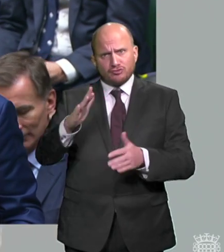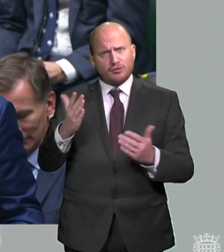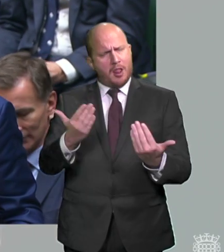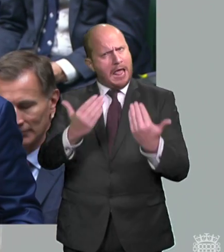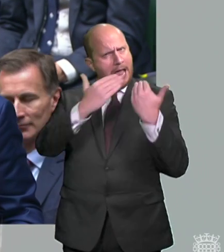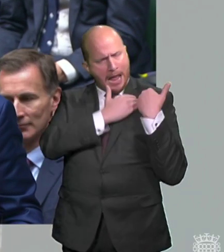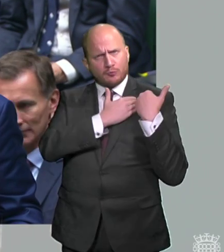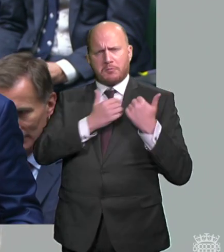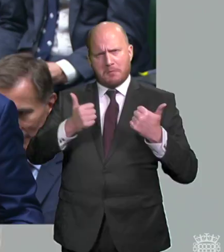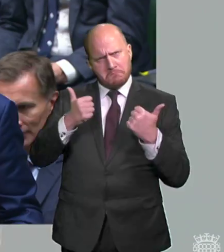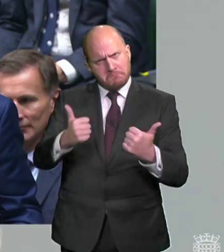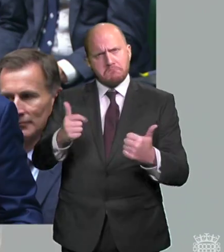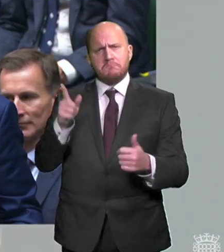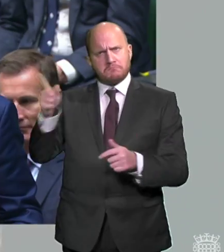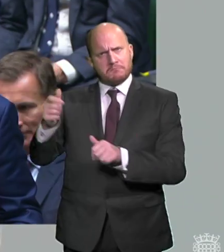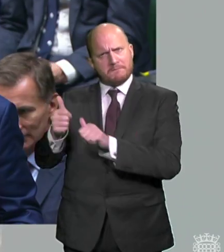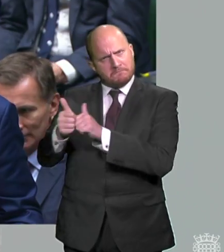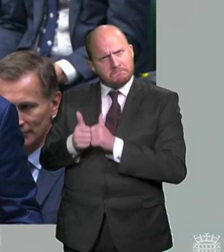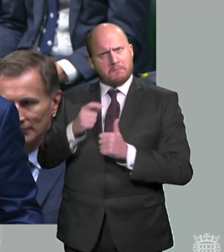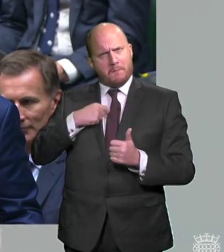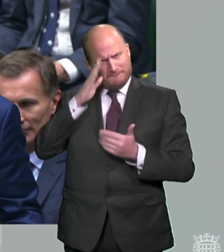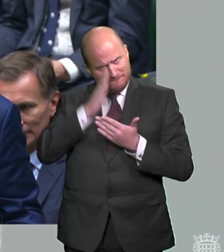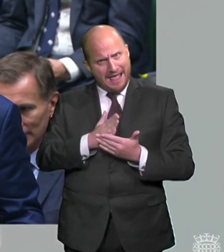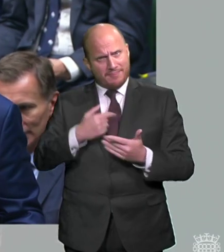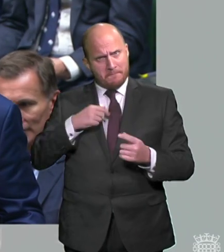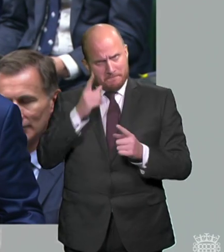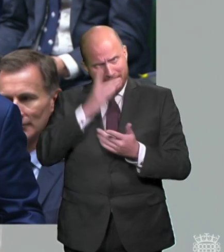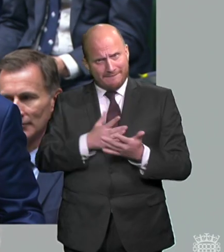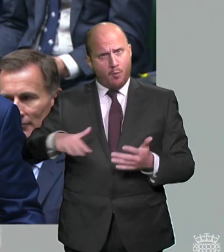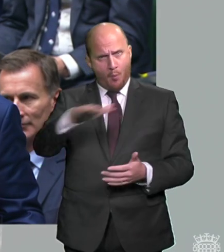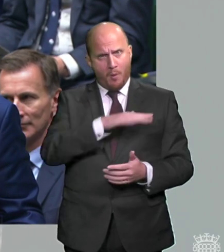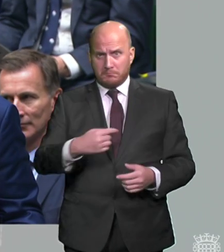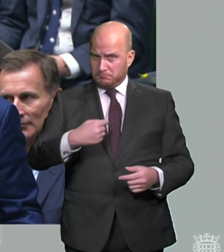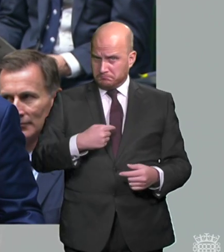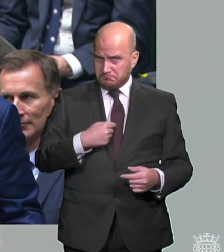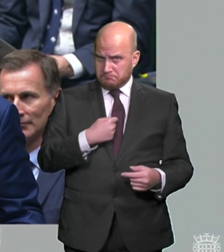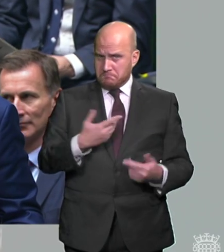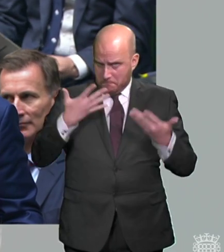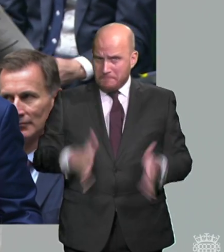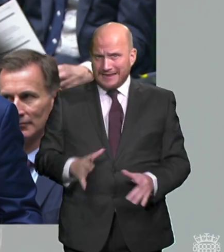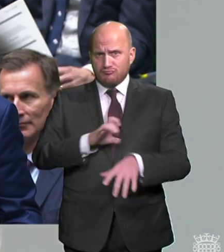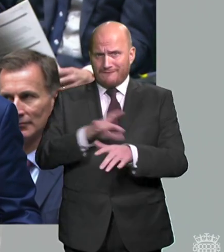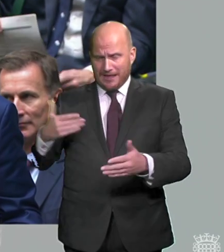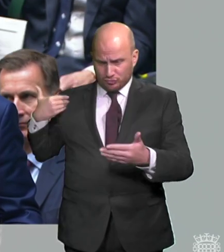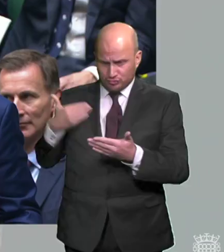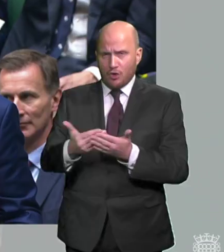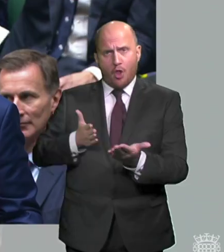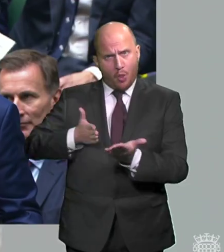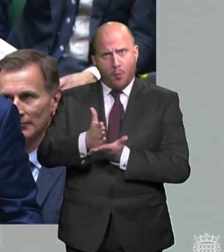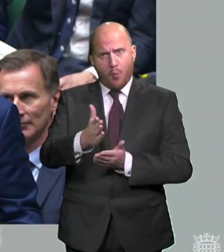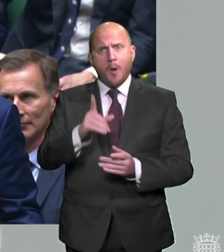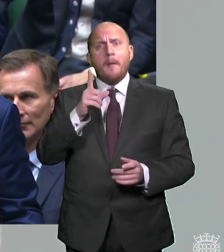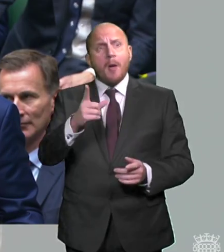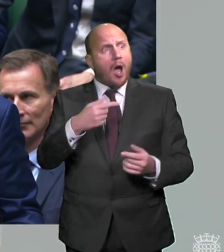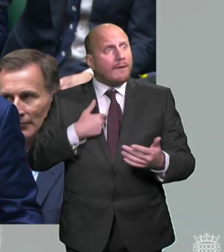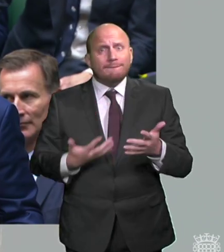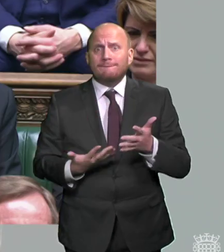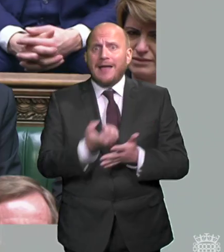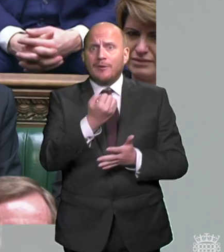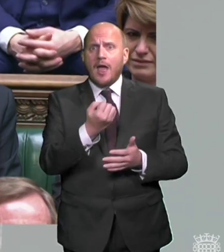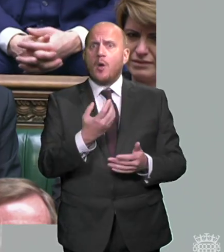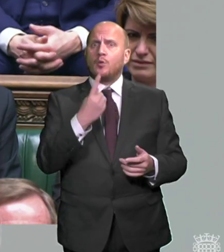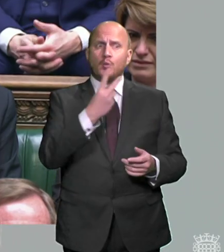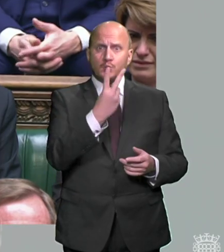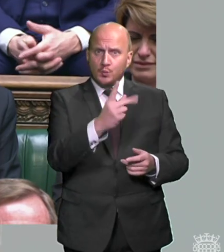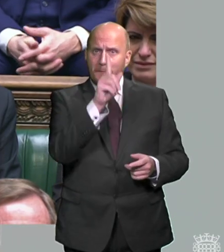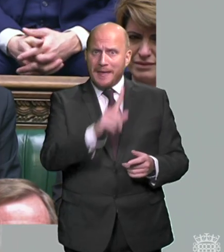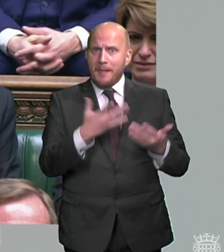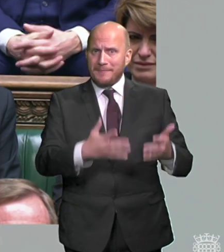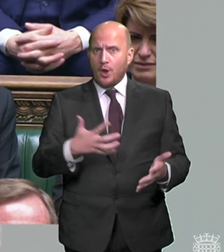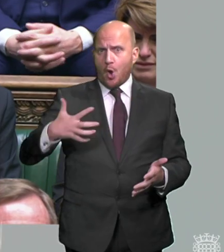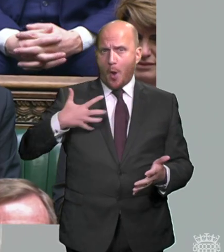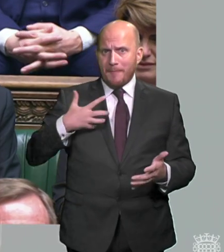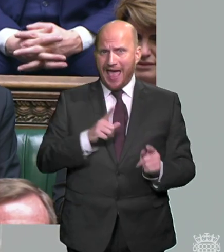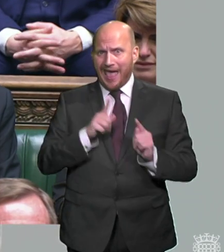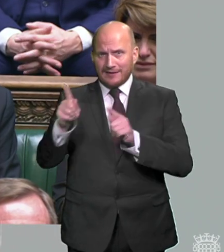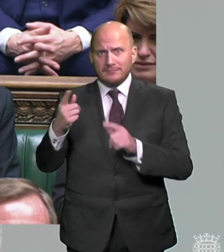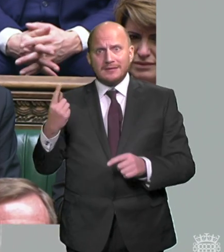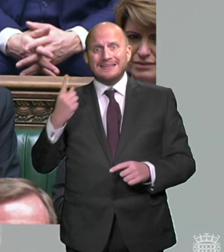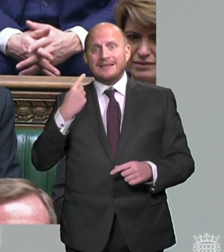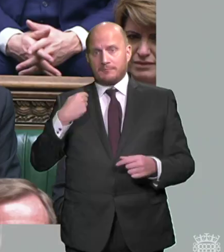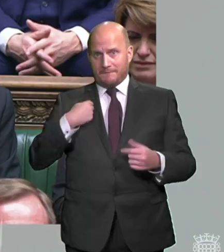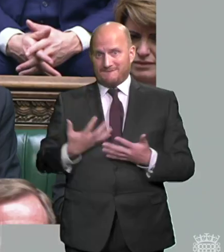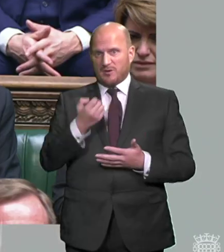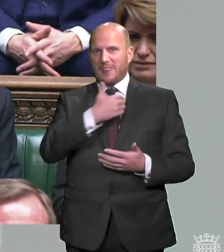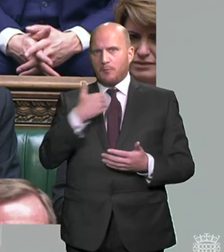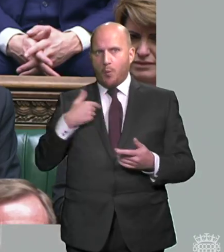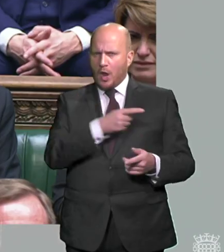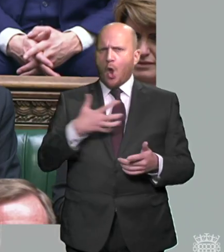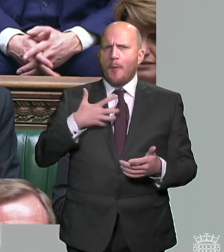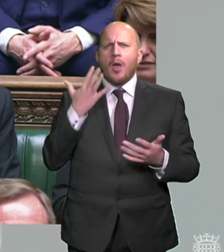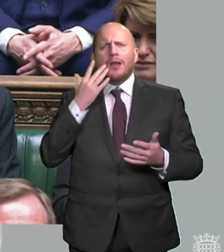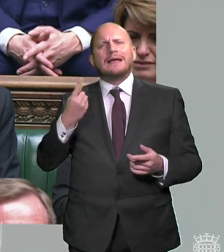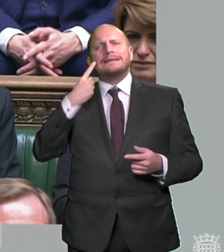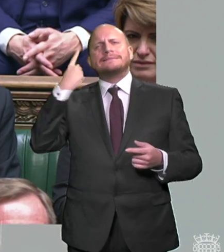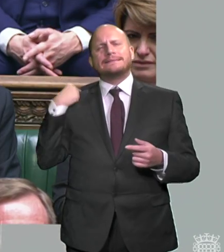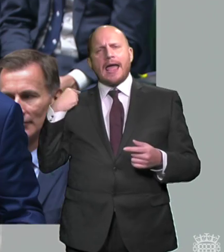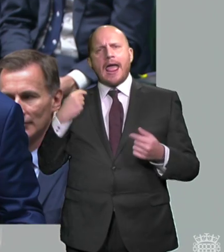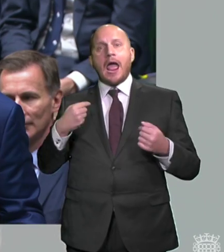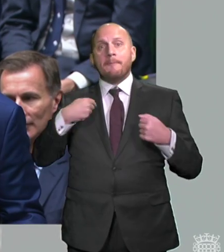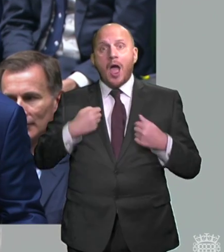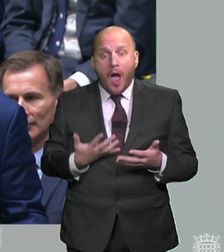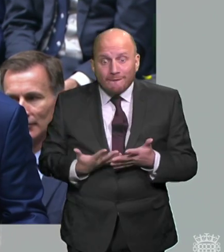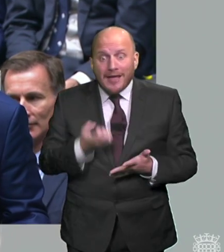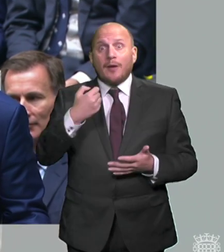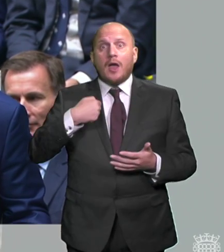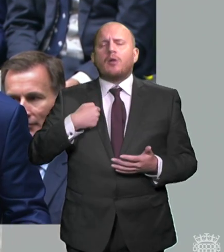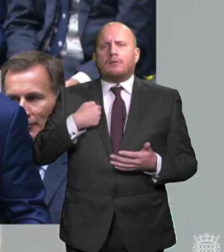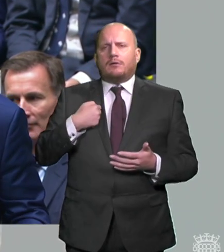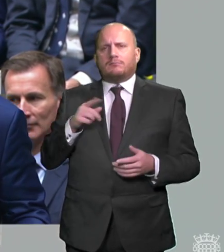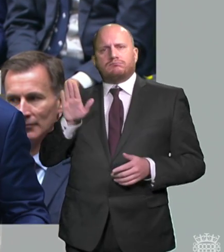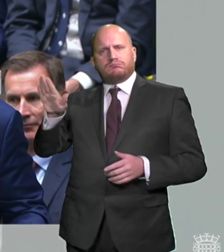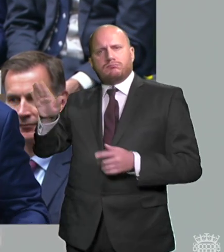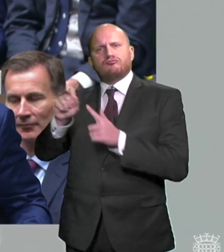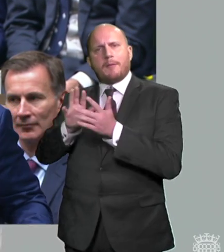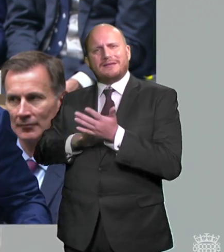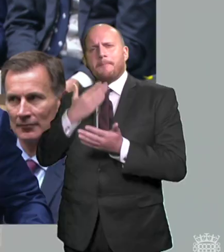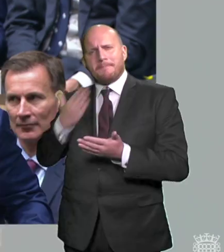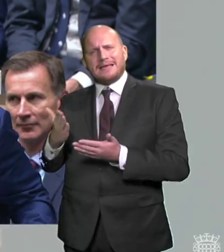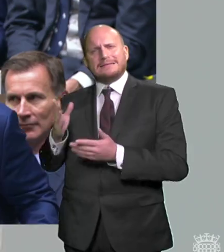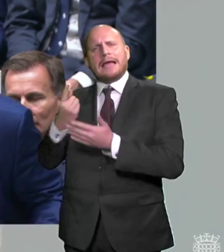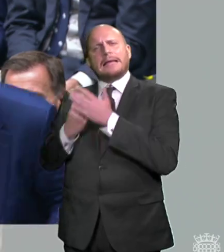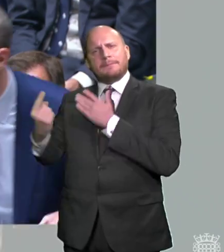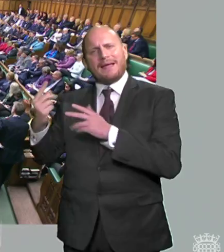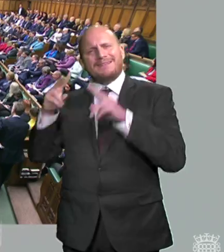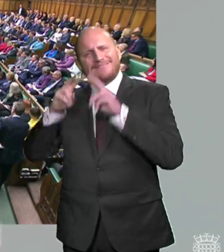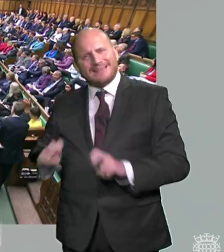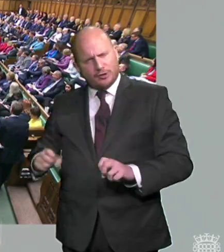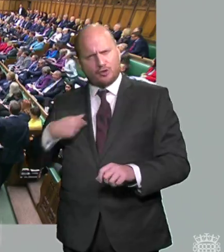I am confident that I have behaved professionally throughout, but immediately on hearing that two complaints had been made—I believe they were made yesterday; I was notified this morning—I asked the Prime Minister to set up an independent investigation, and of course I will comply with it fully.